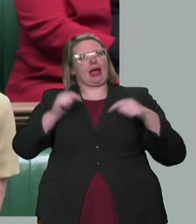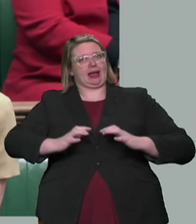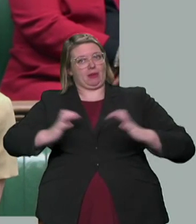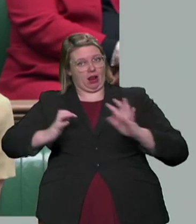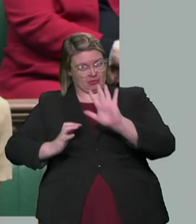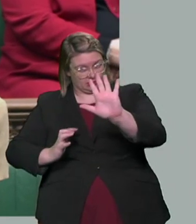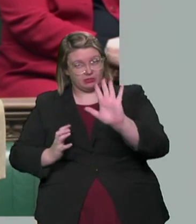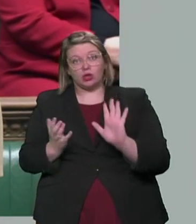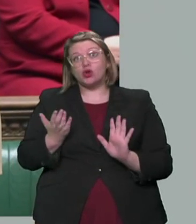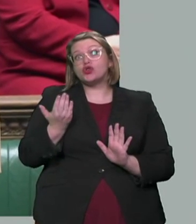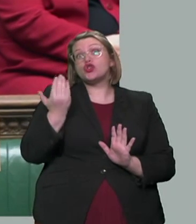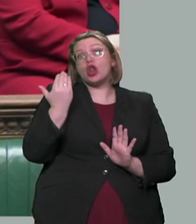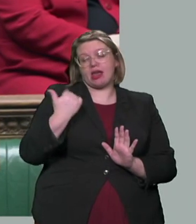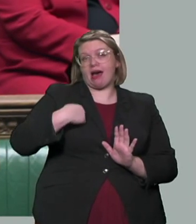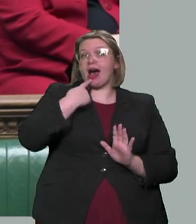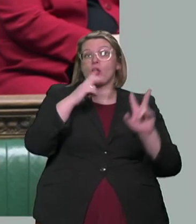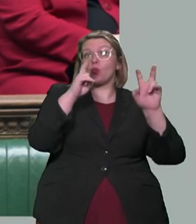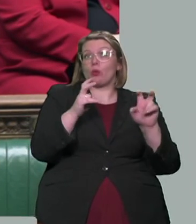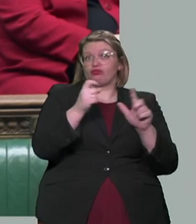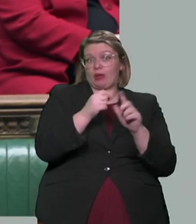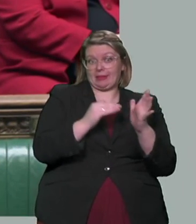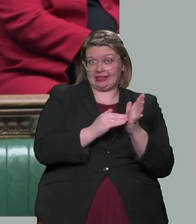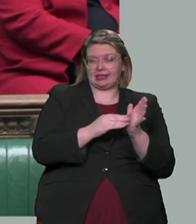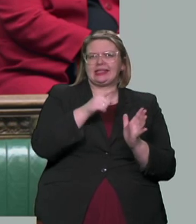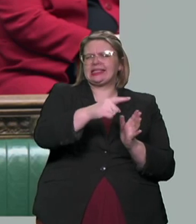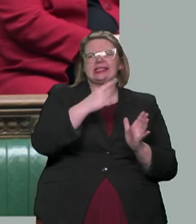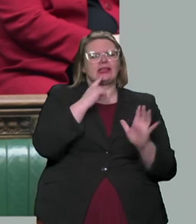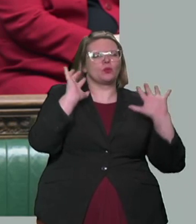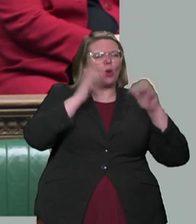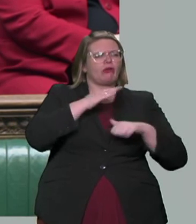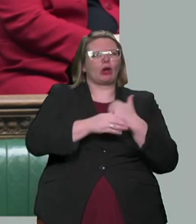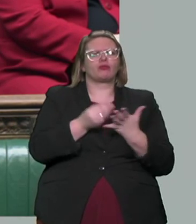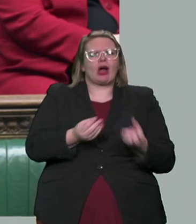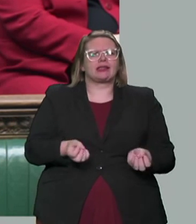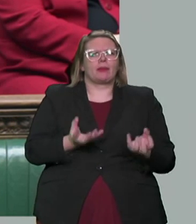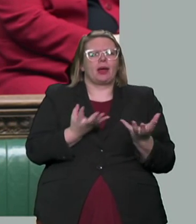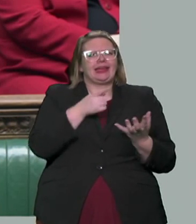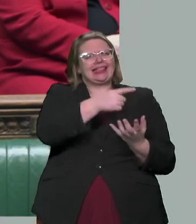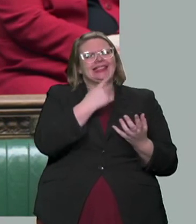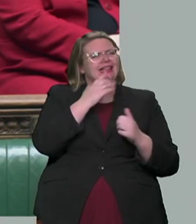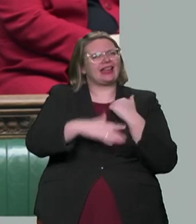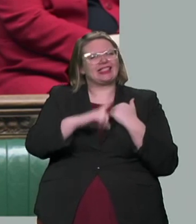I quoted the Prime Minister saying that fears about inflation were “unfounded”, and he said that he did not say that.